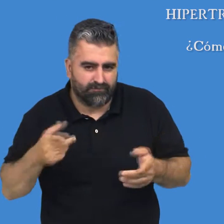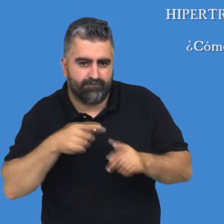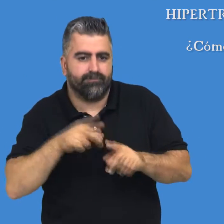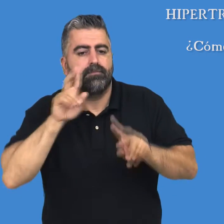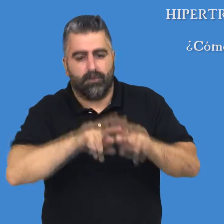objetivo